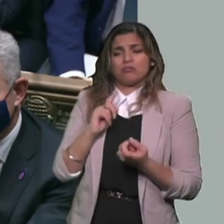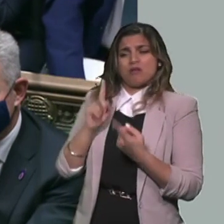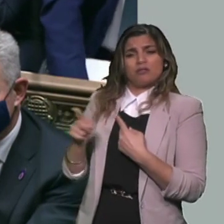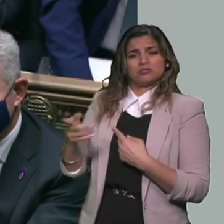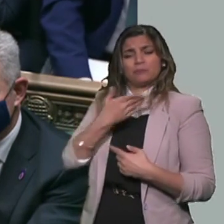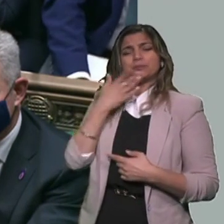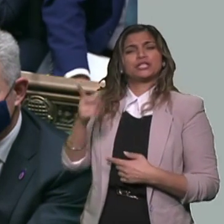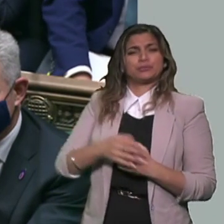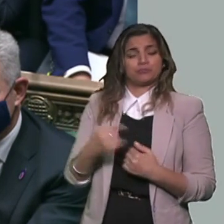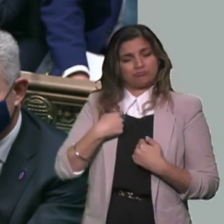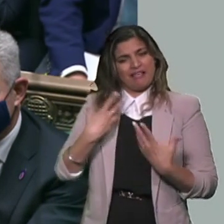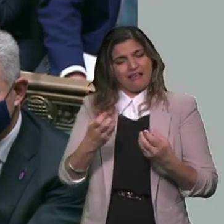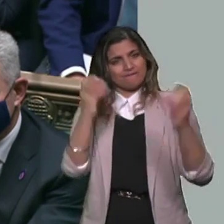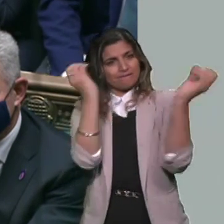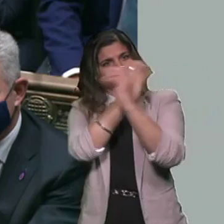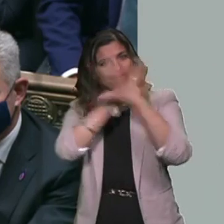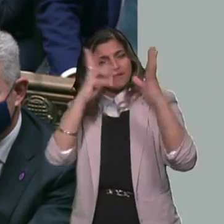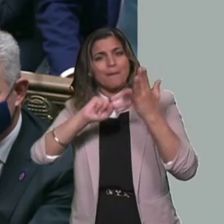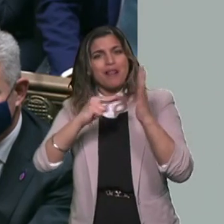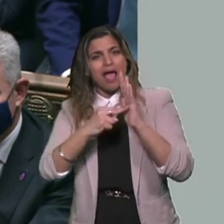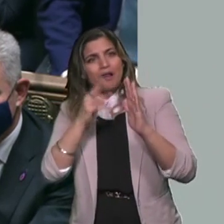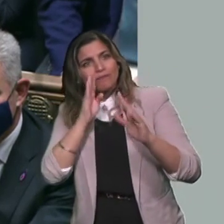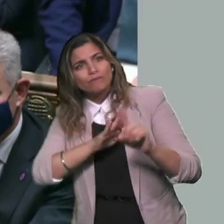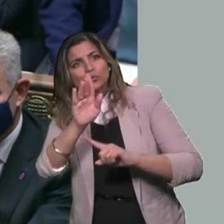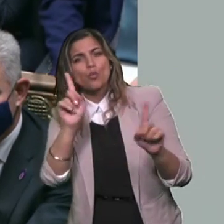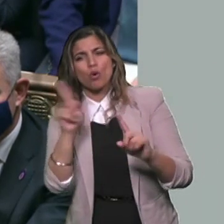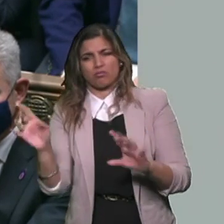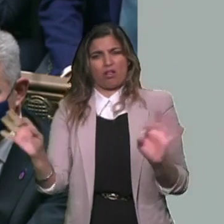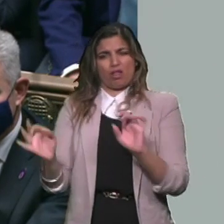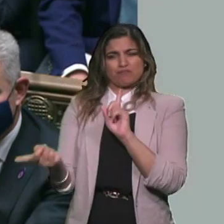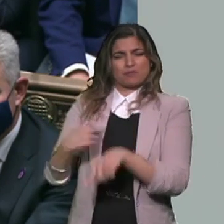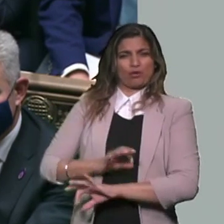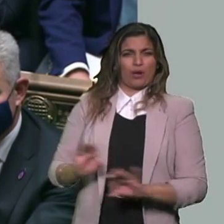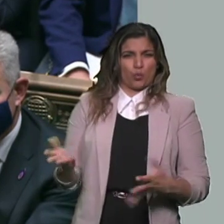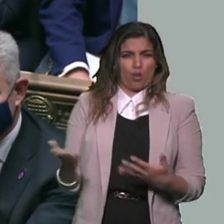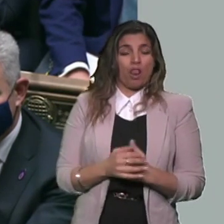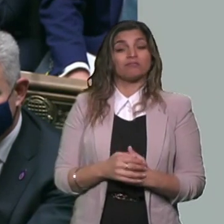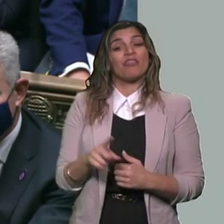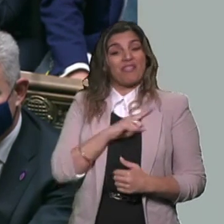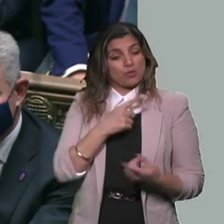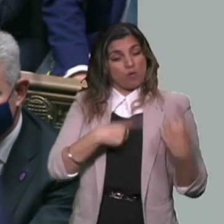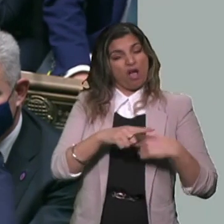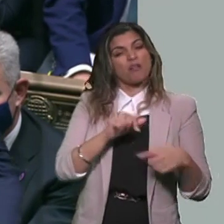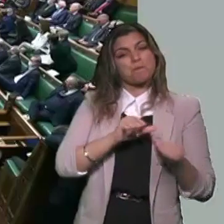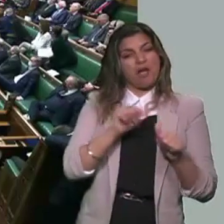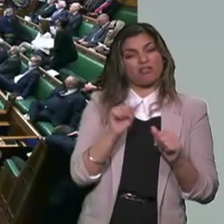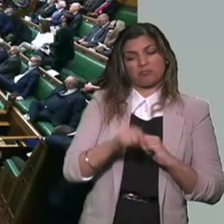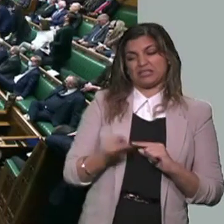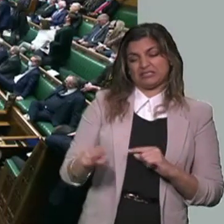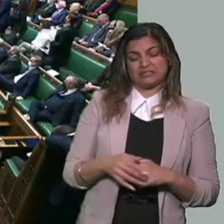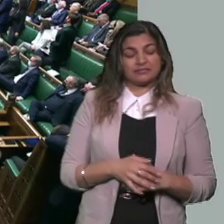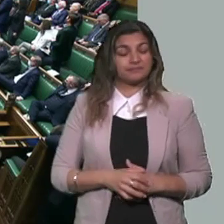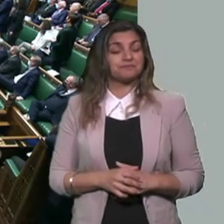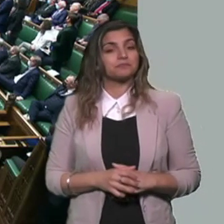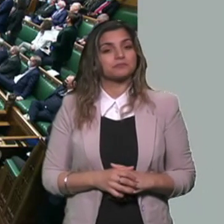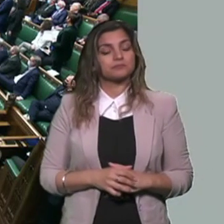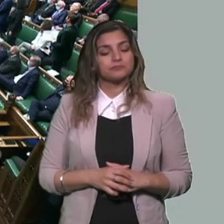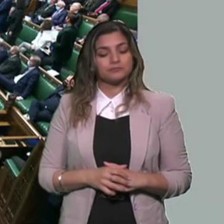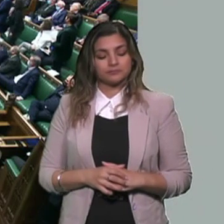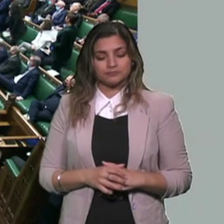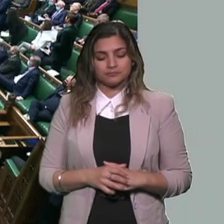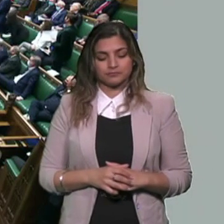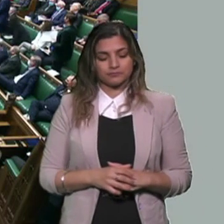We have a plan and a vision for this country; they have absolutely nothing to say, and that is the difference between our side and their side.